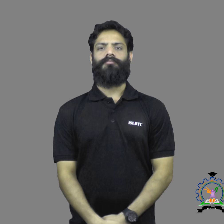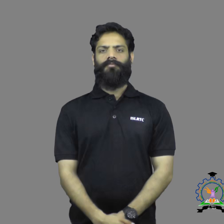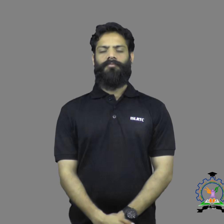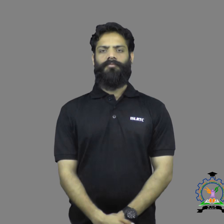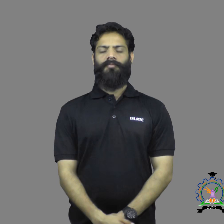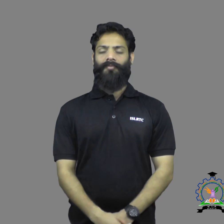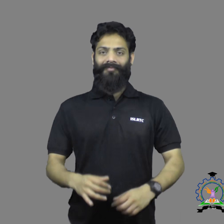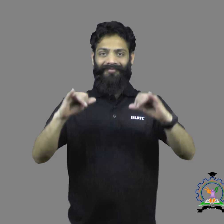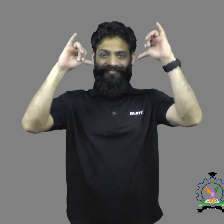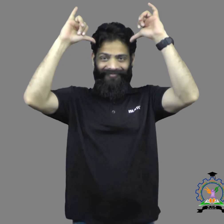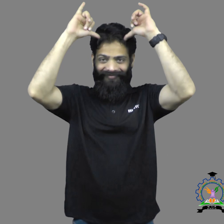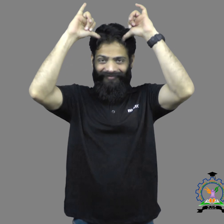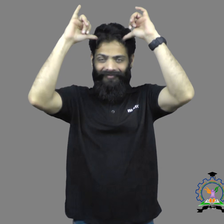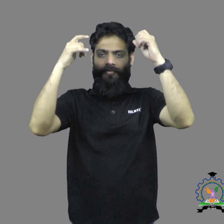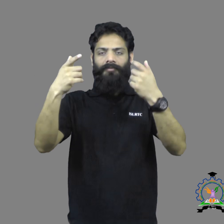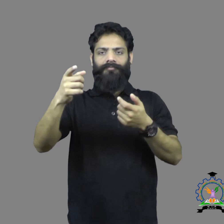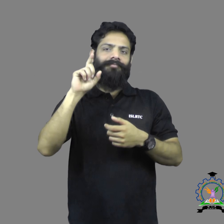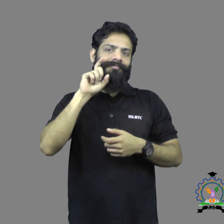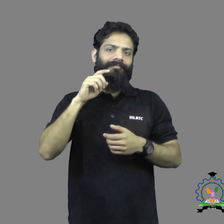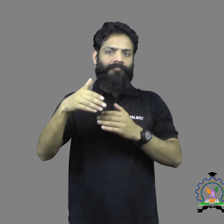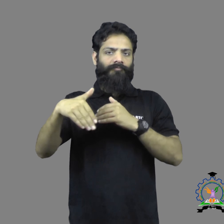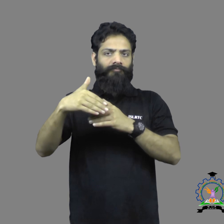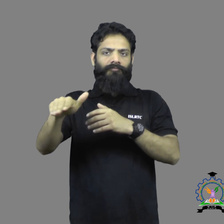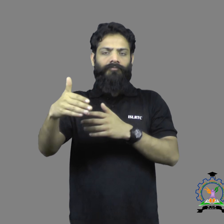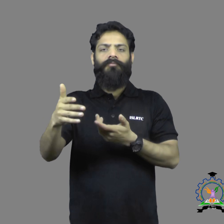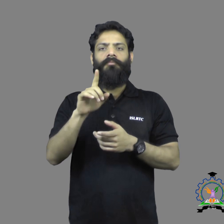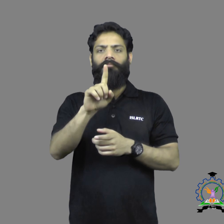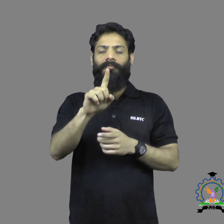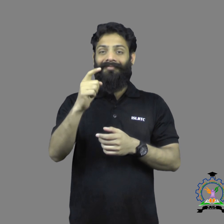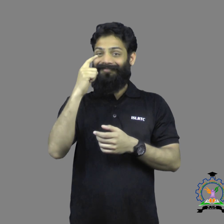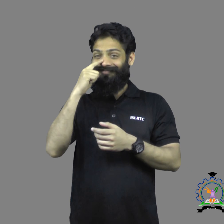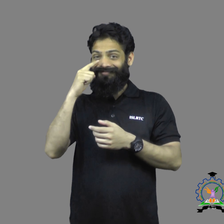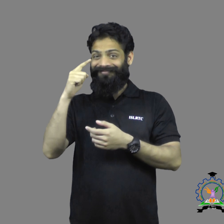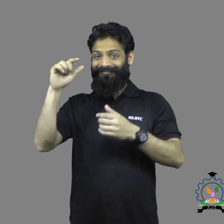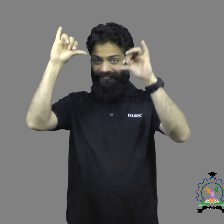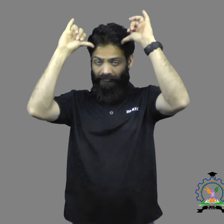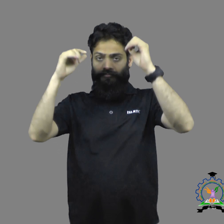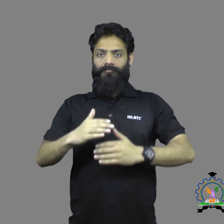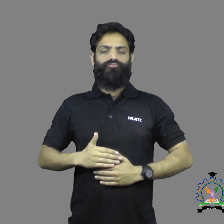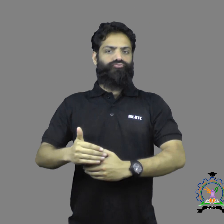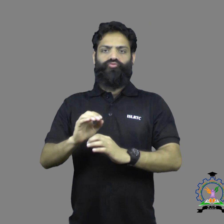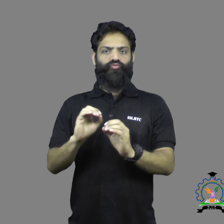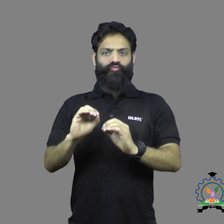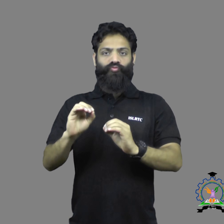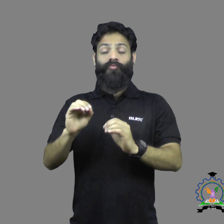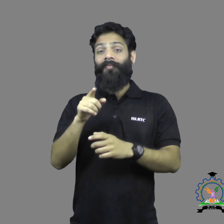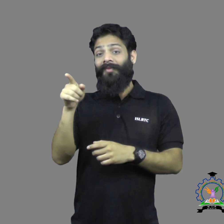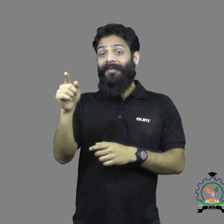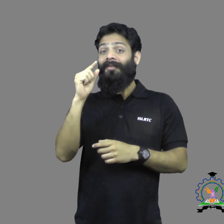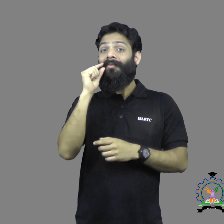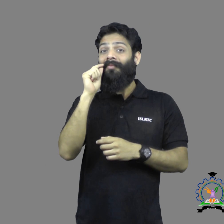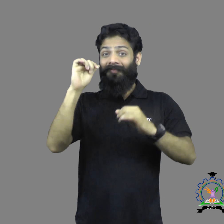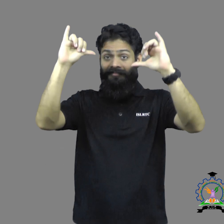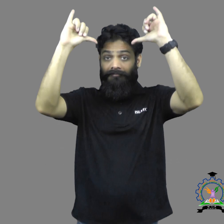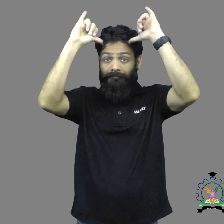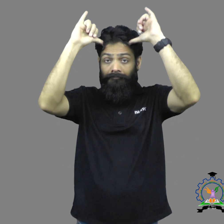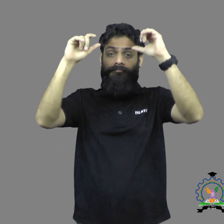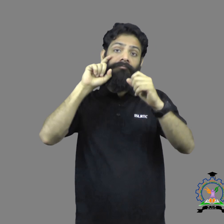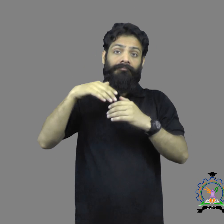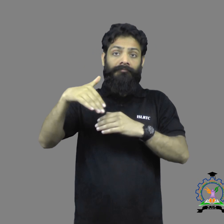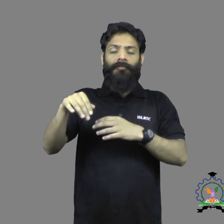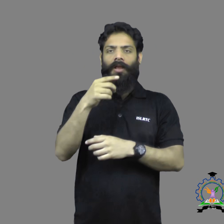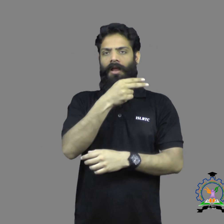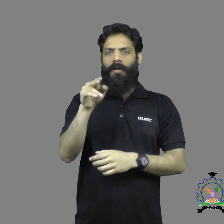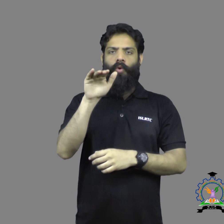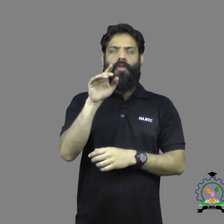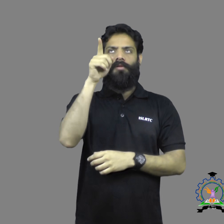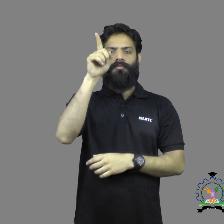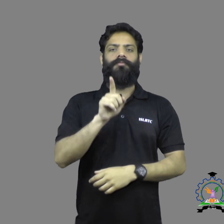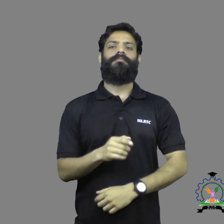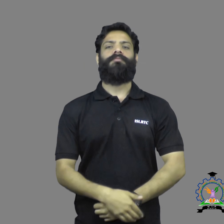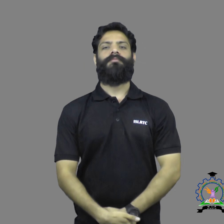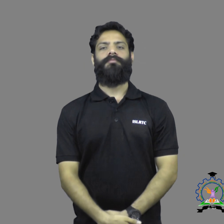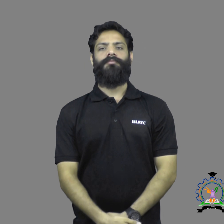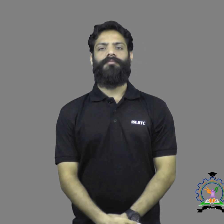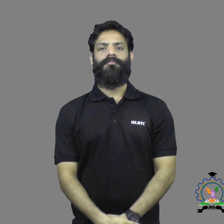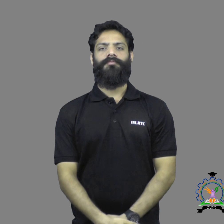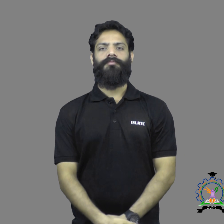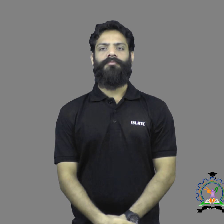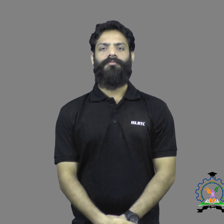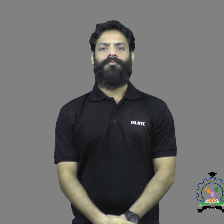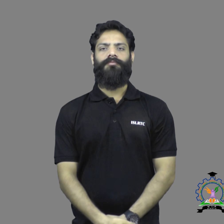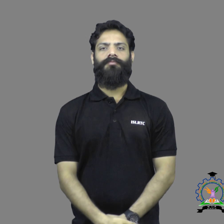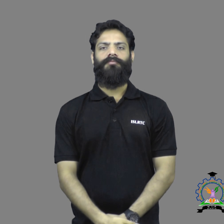Teaser Bull